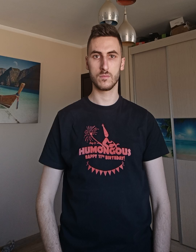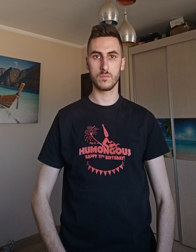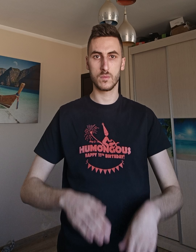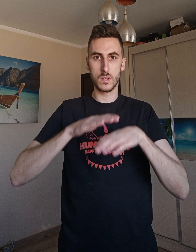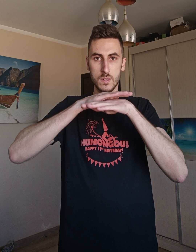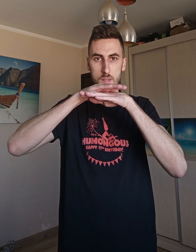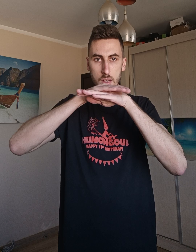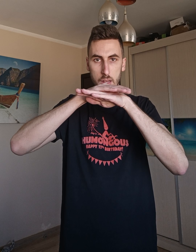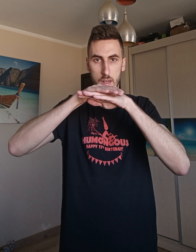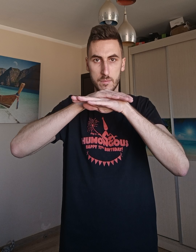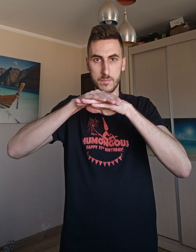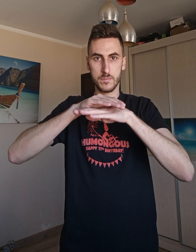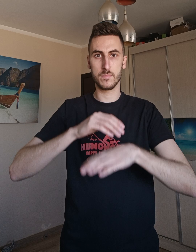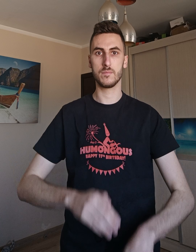סליחה